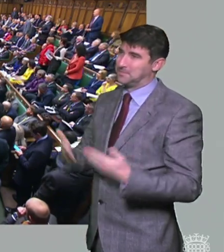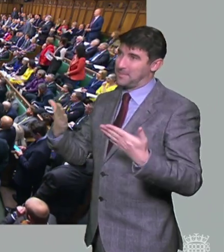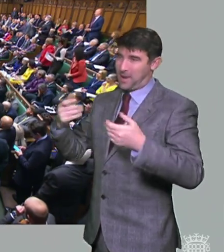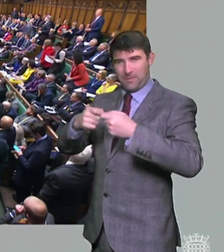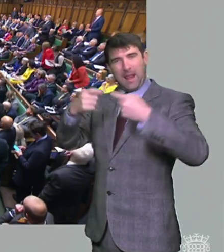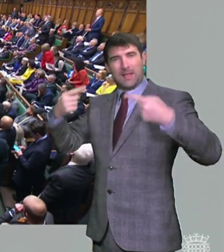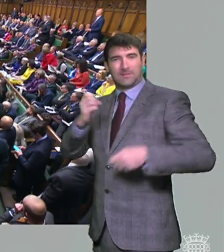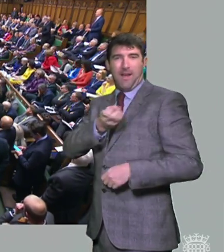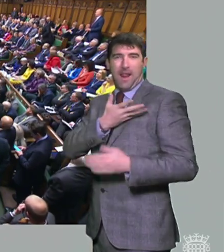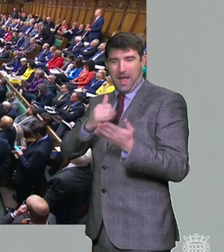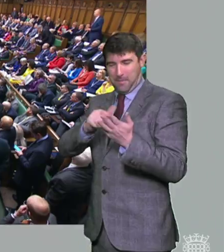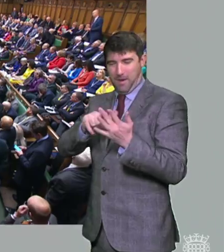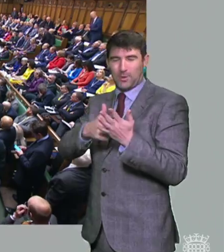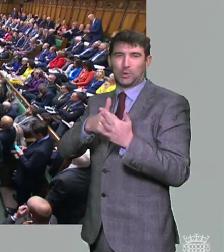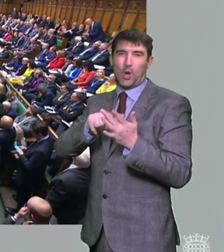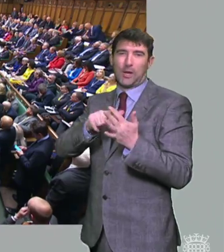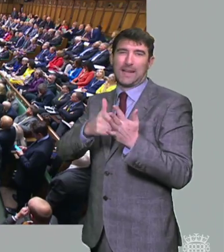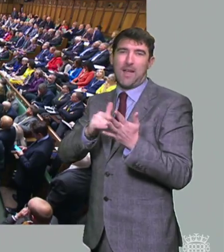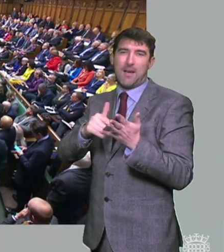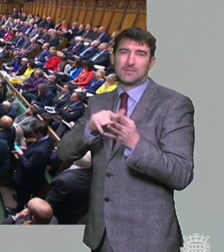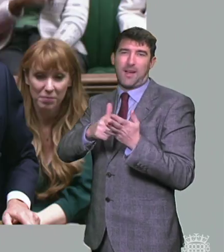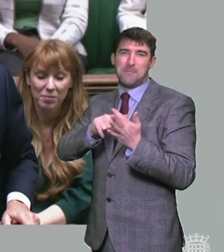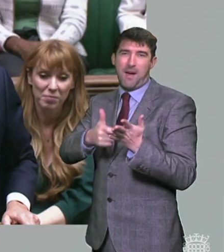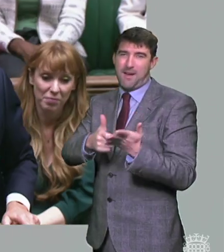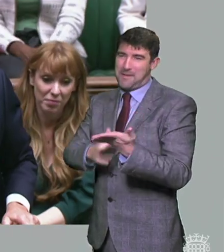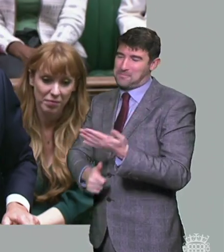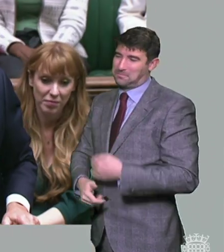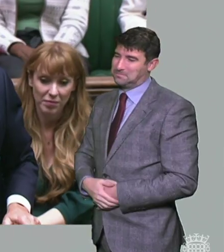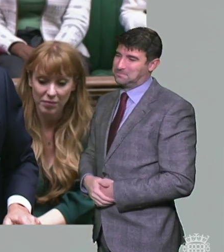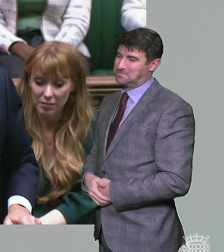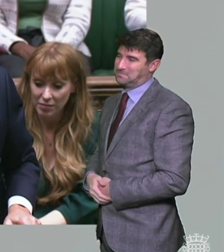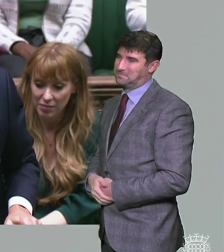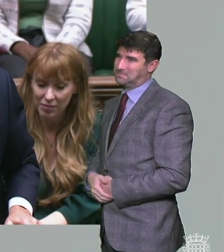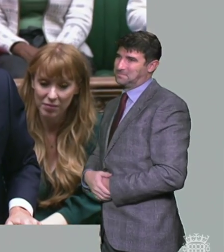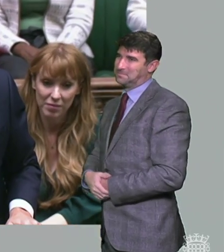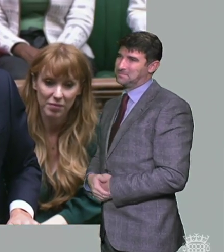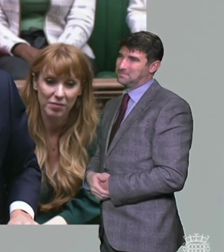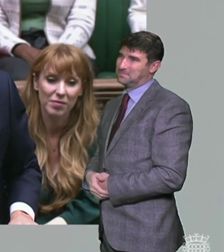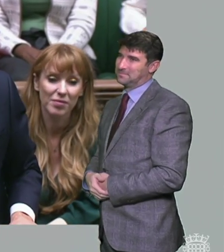Let us come to the Leader of the Opposition, Keir Starmer.